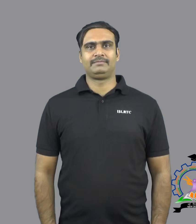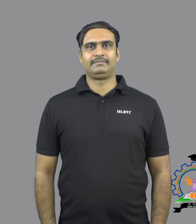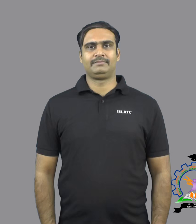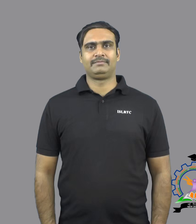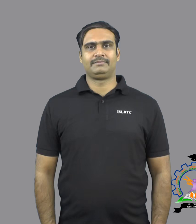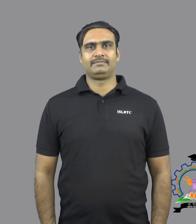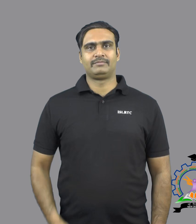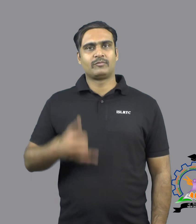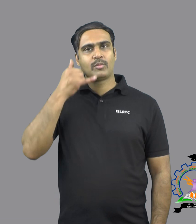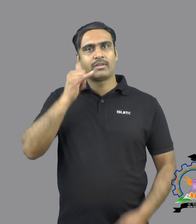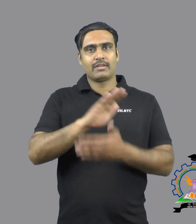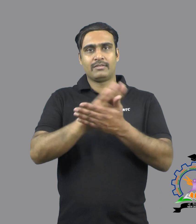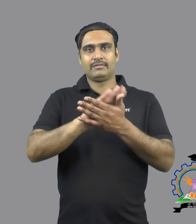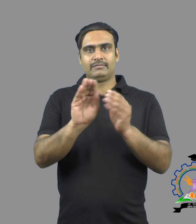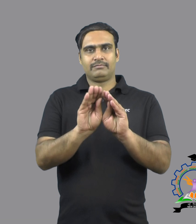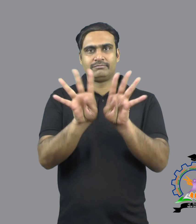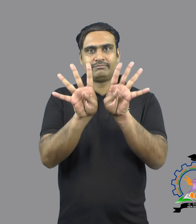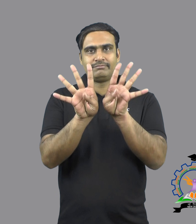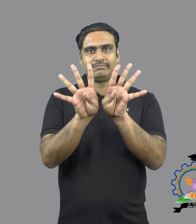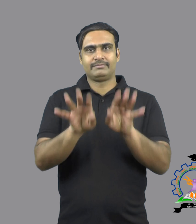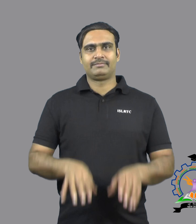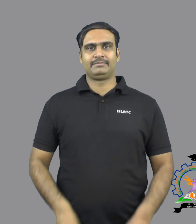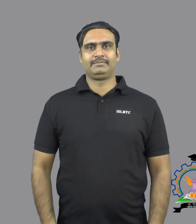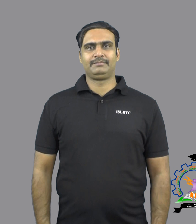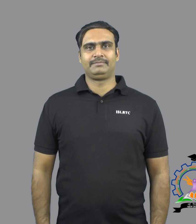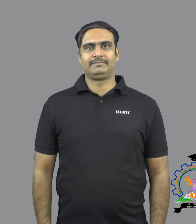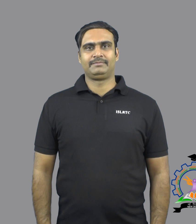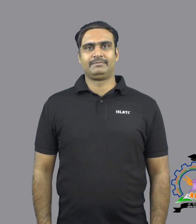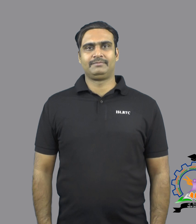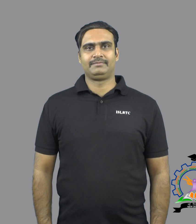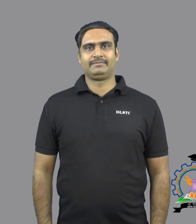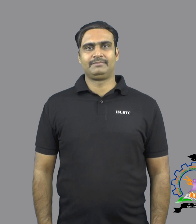Huawei Mobile